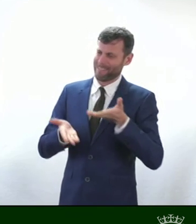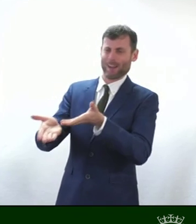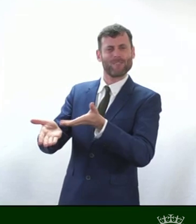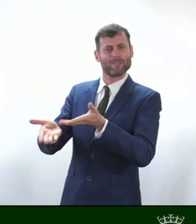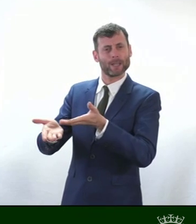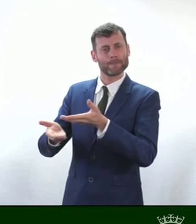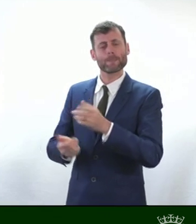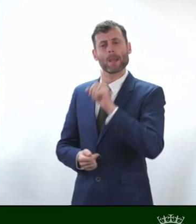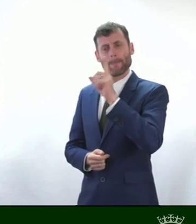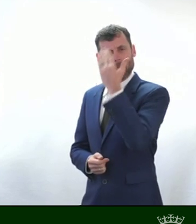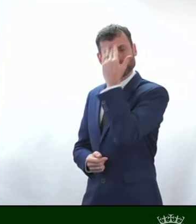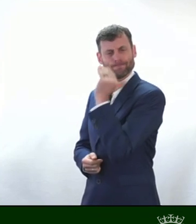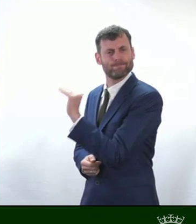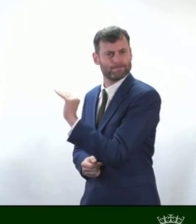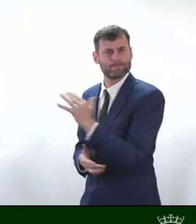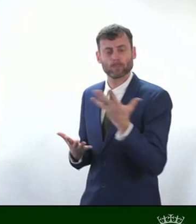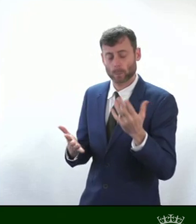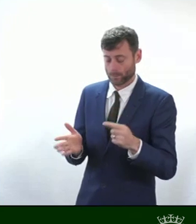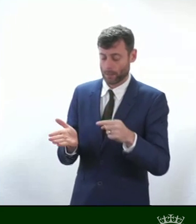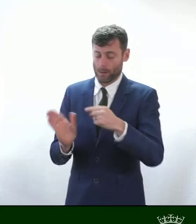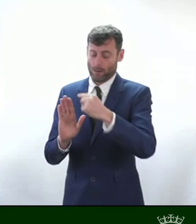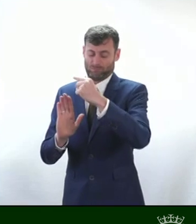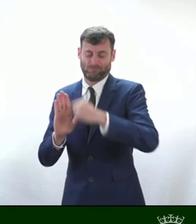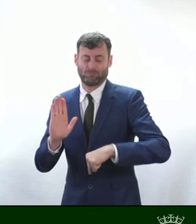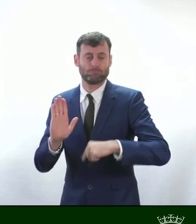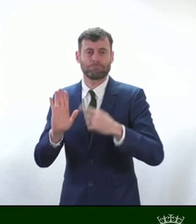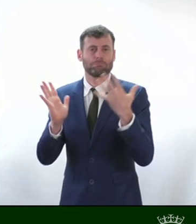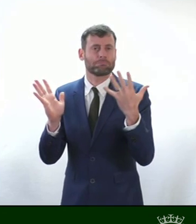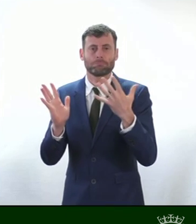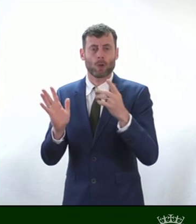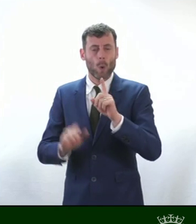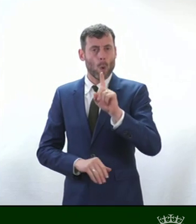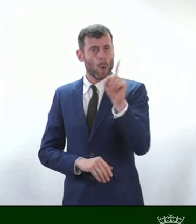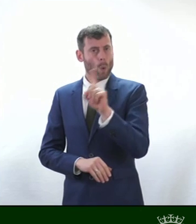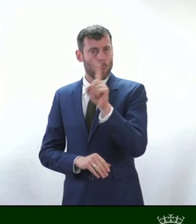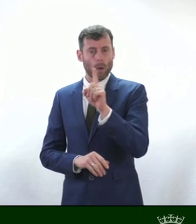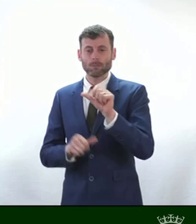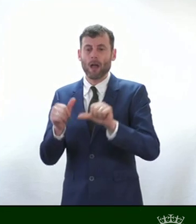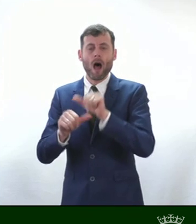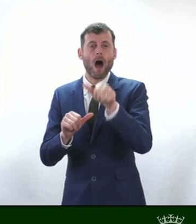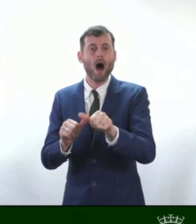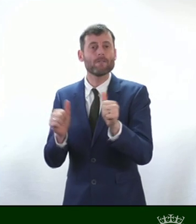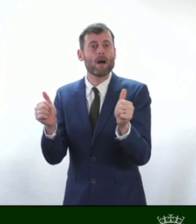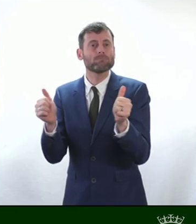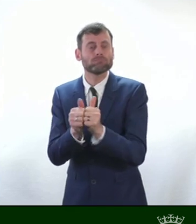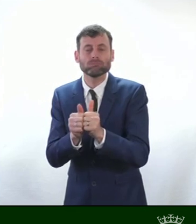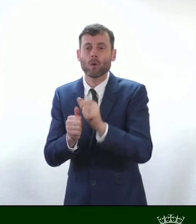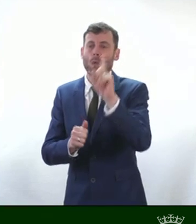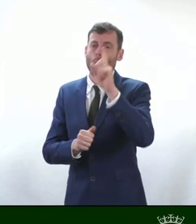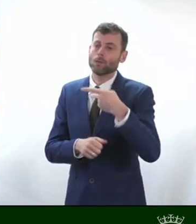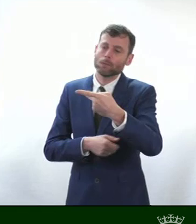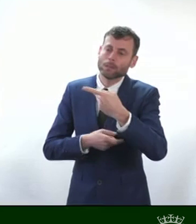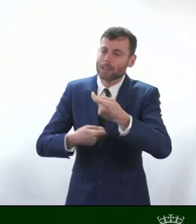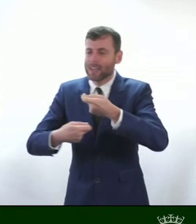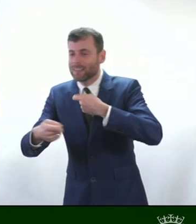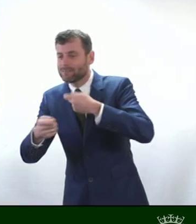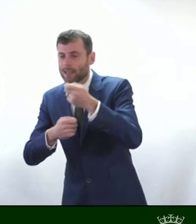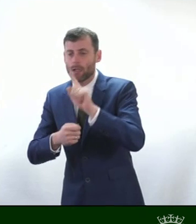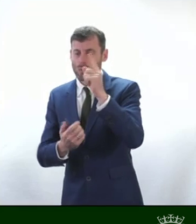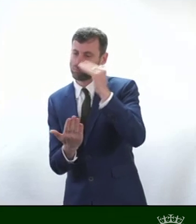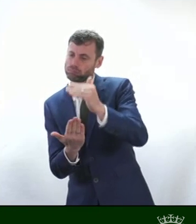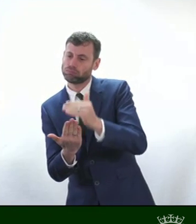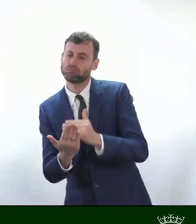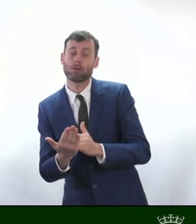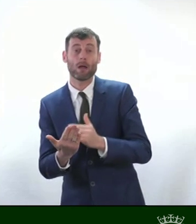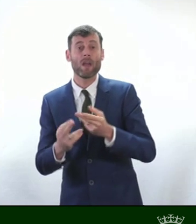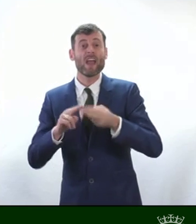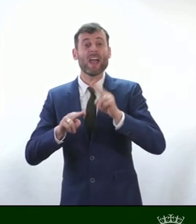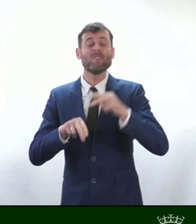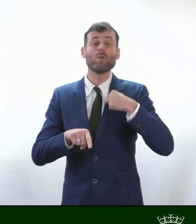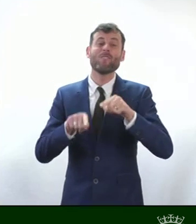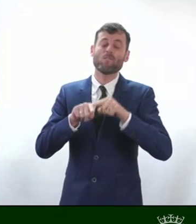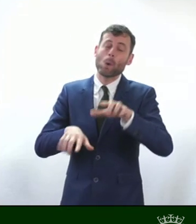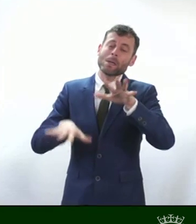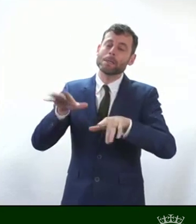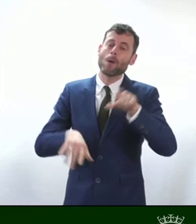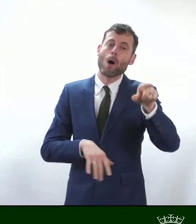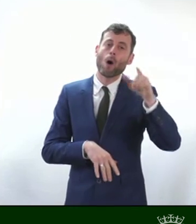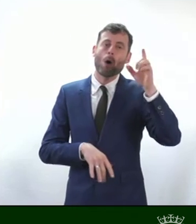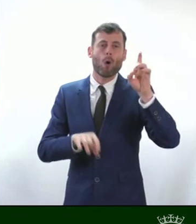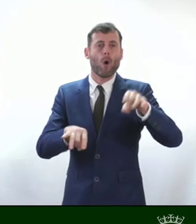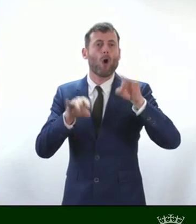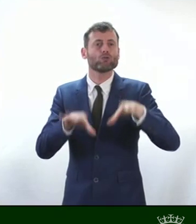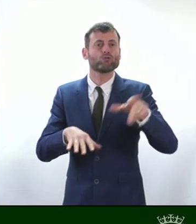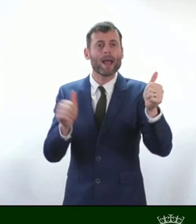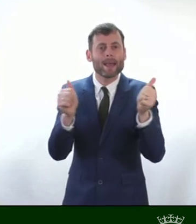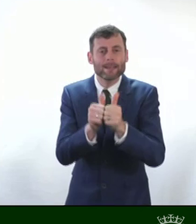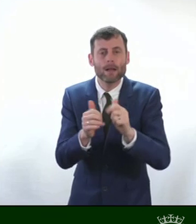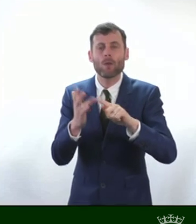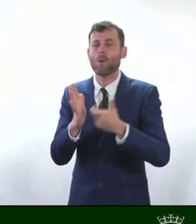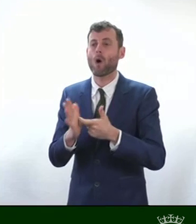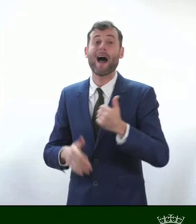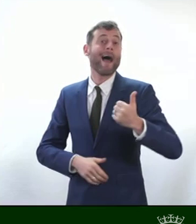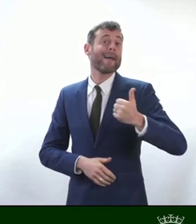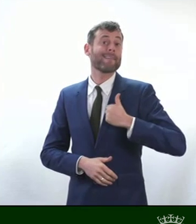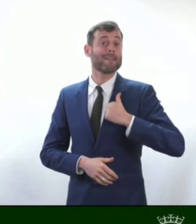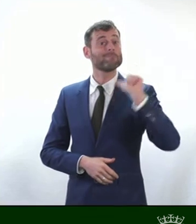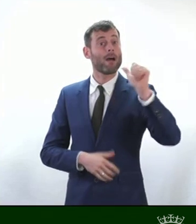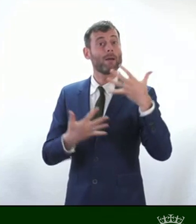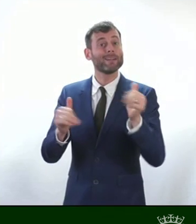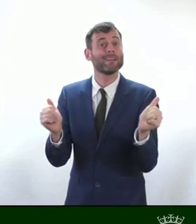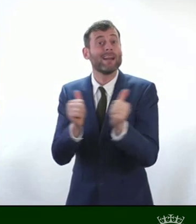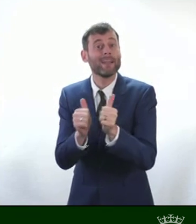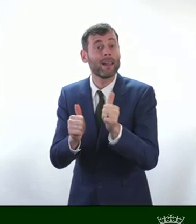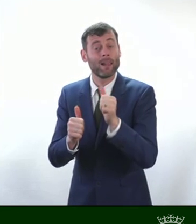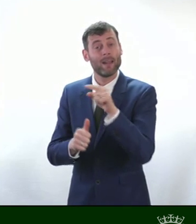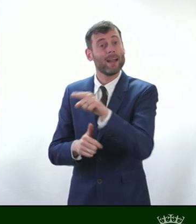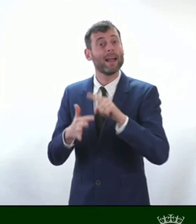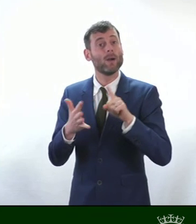Friend that, whether our new trading arrangements resemble those of Australia’s with the EU or whether they are like those of Canada with the EU, I have absolutely no doubt